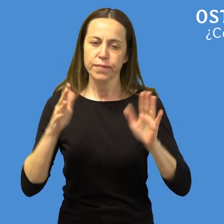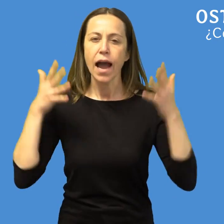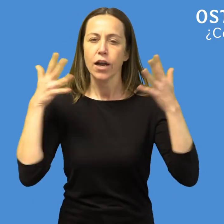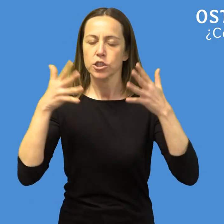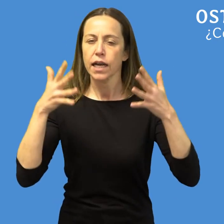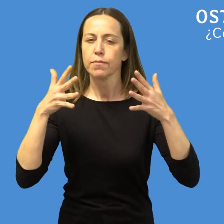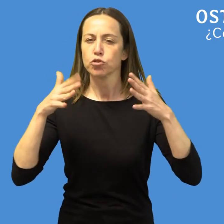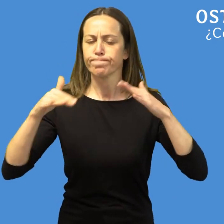aconsejar